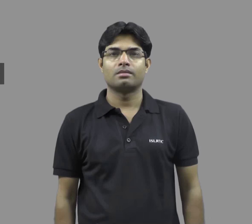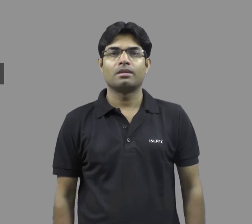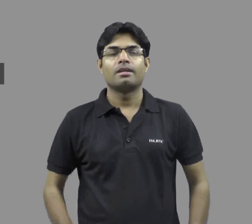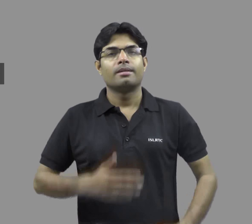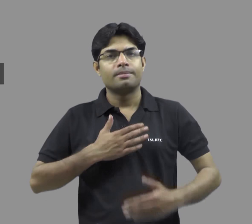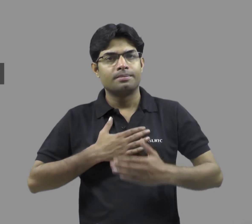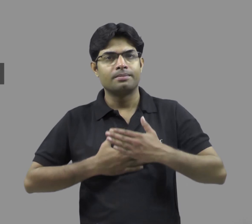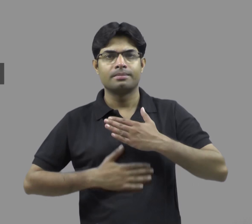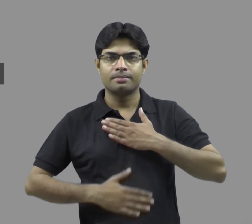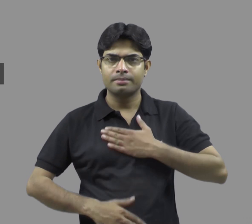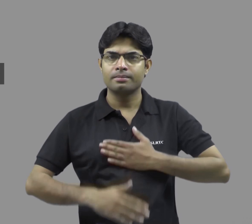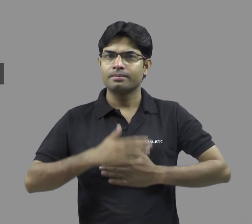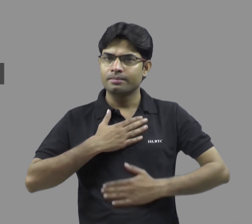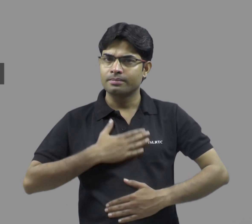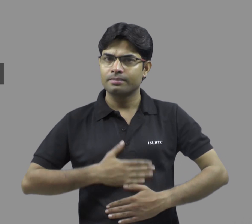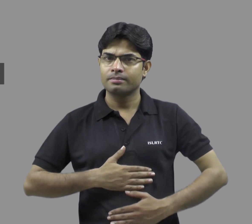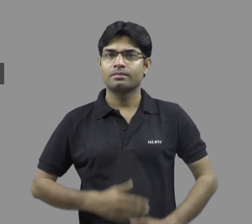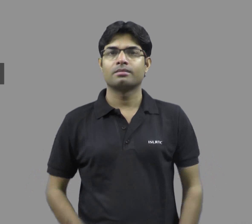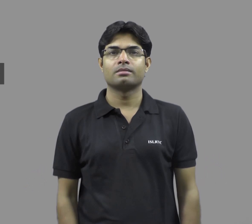Patience